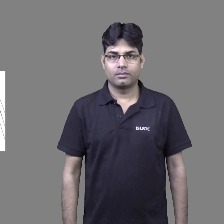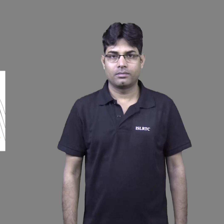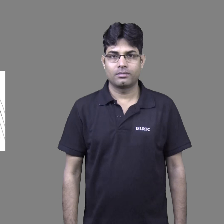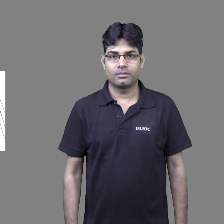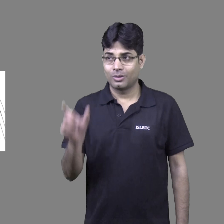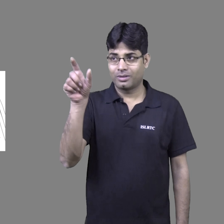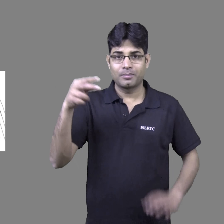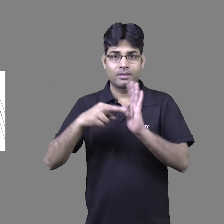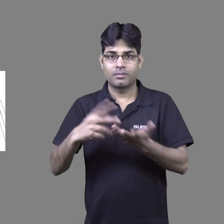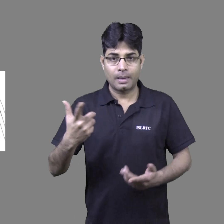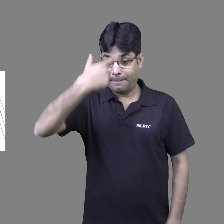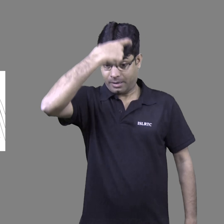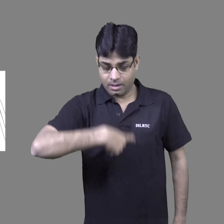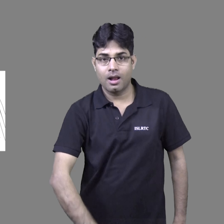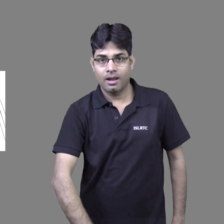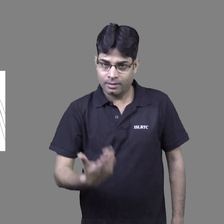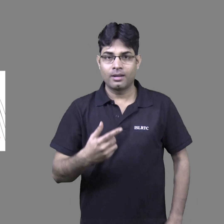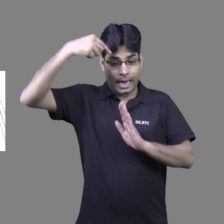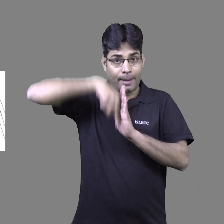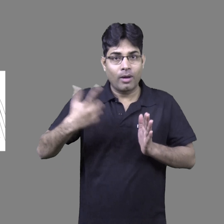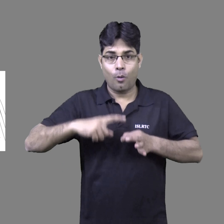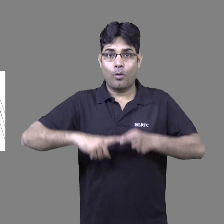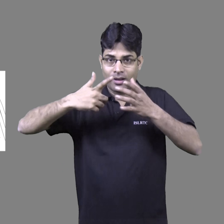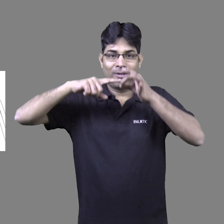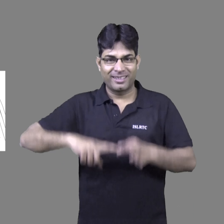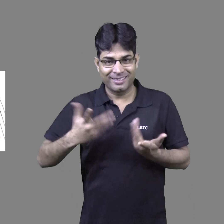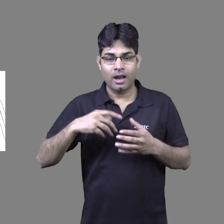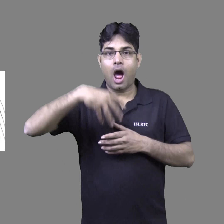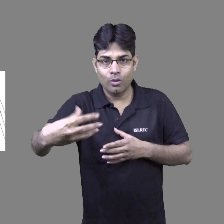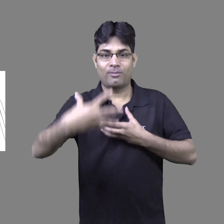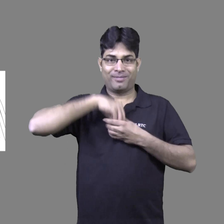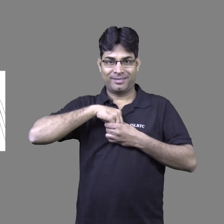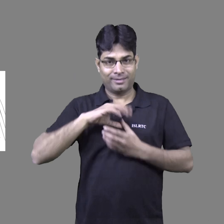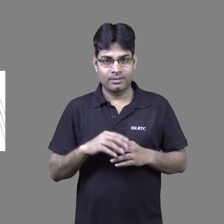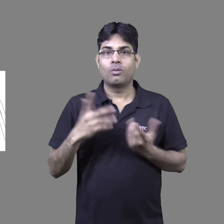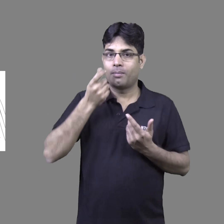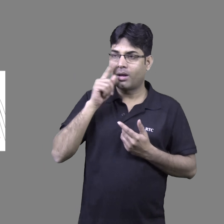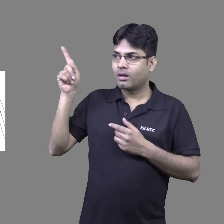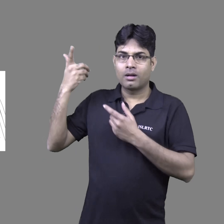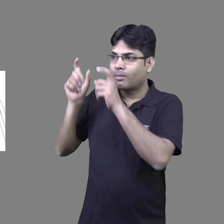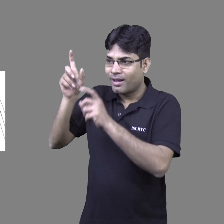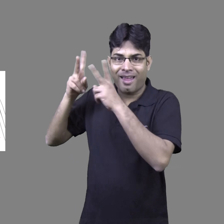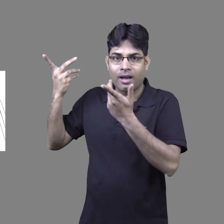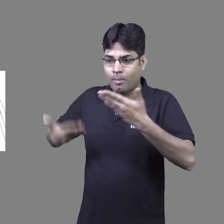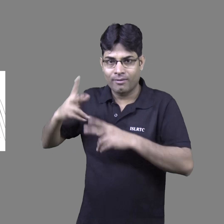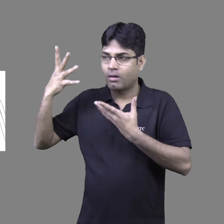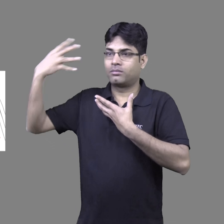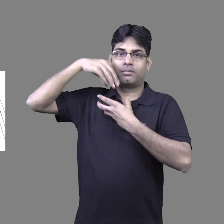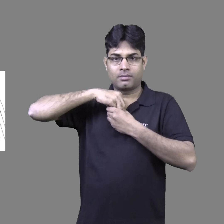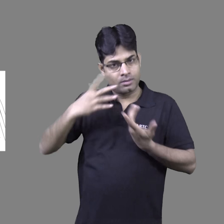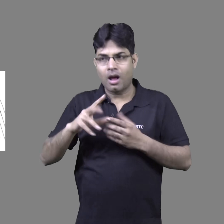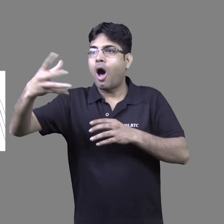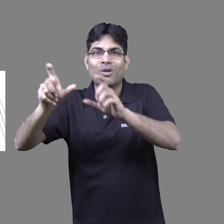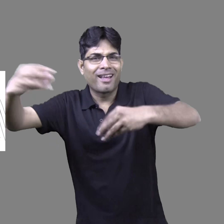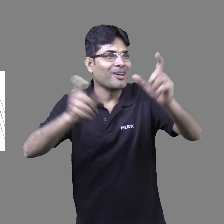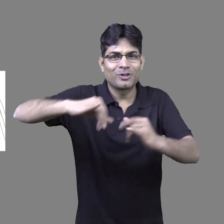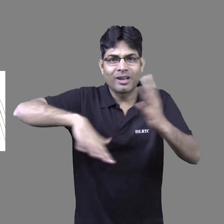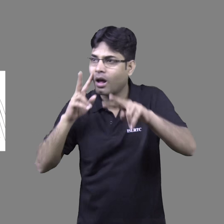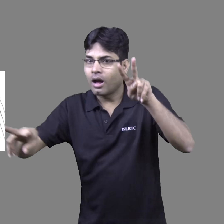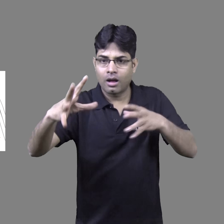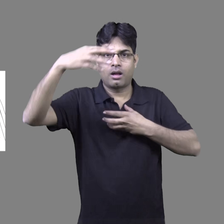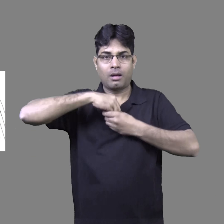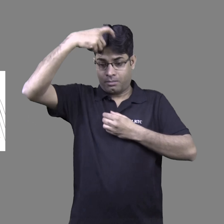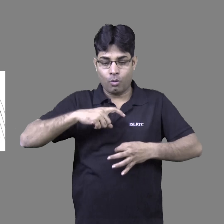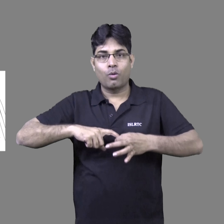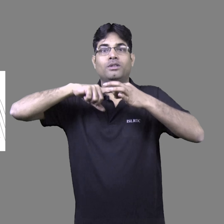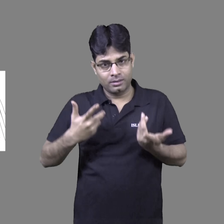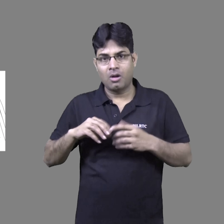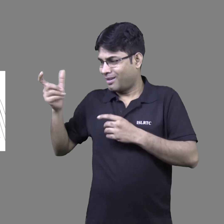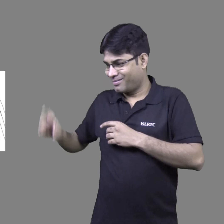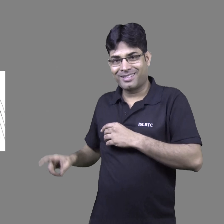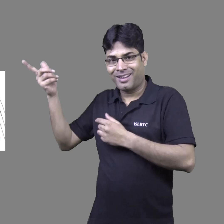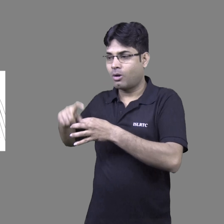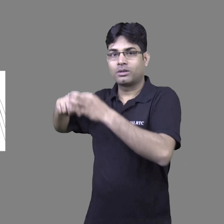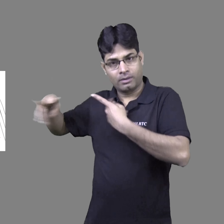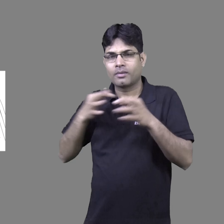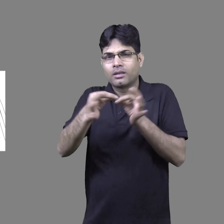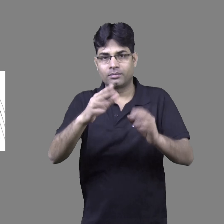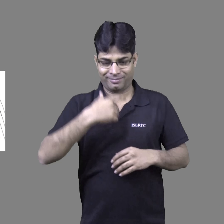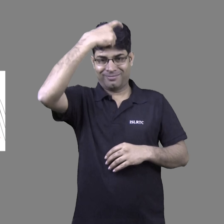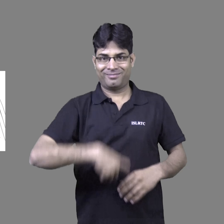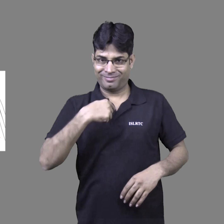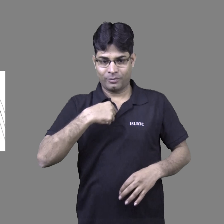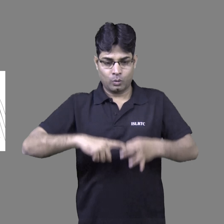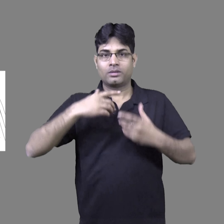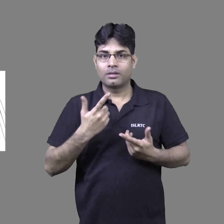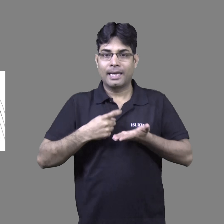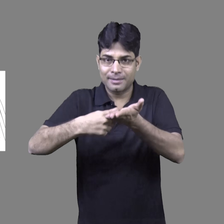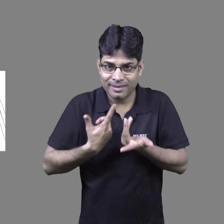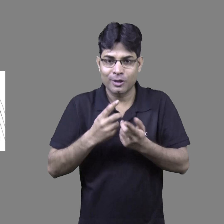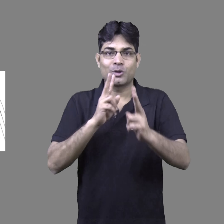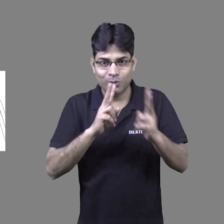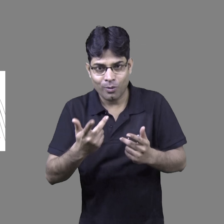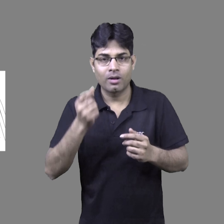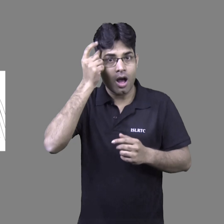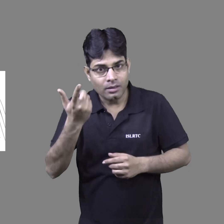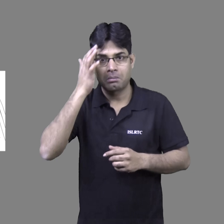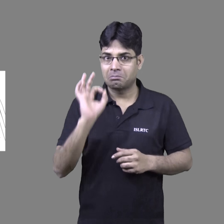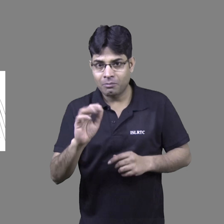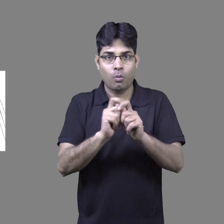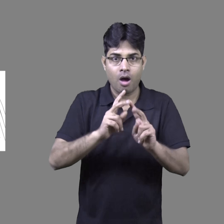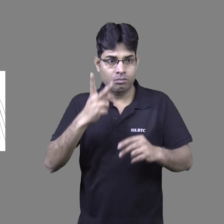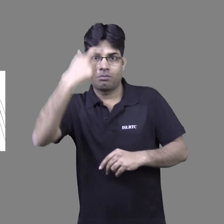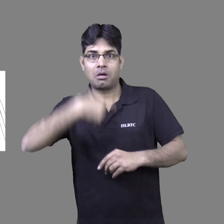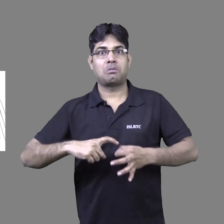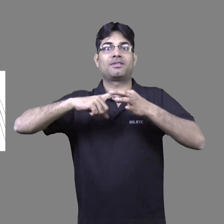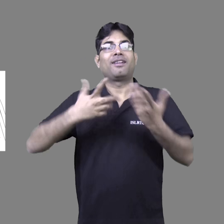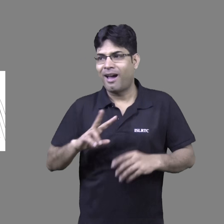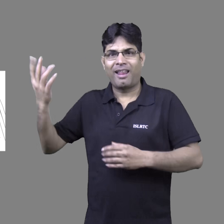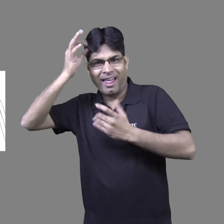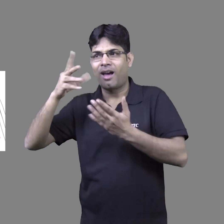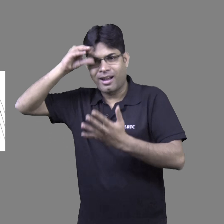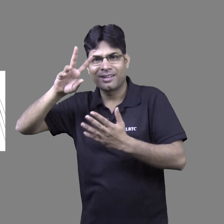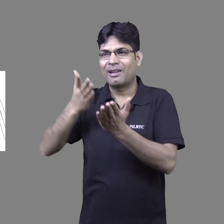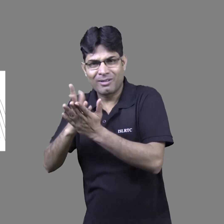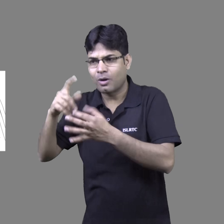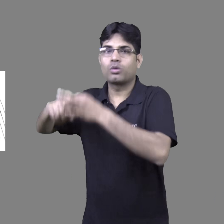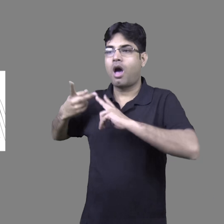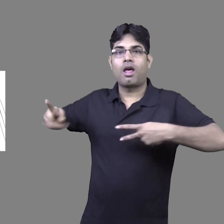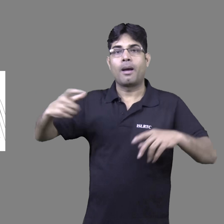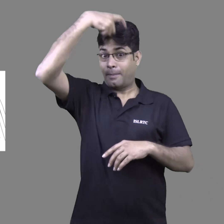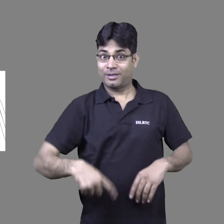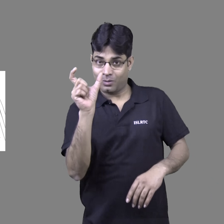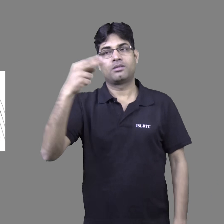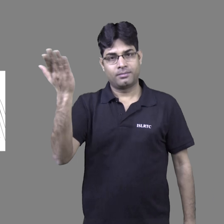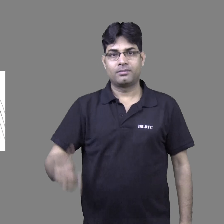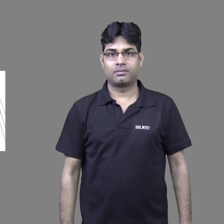Personality